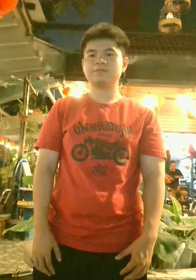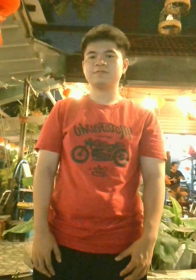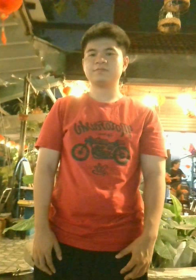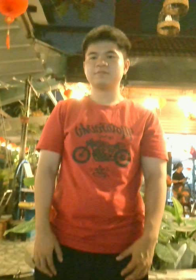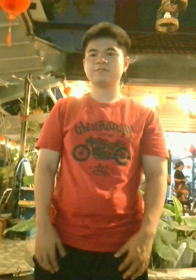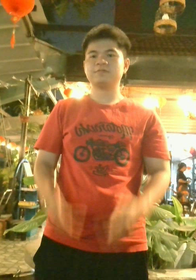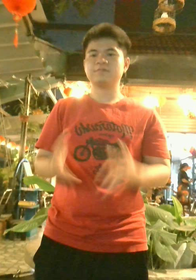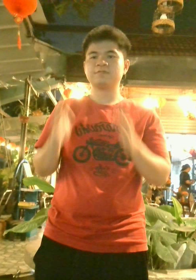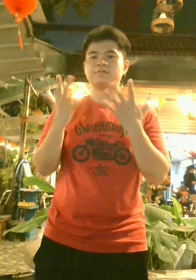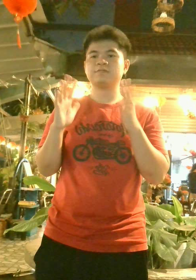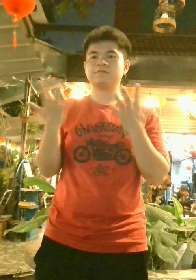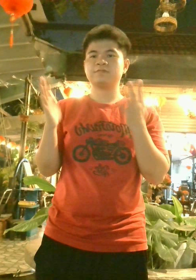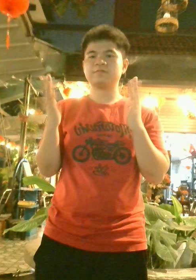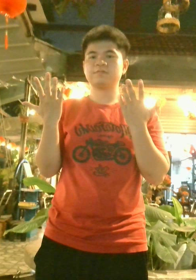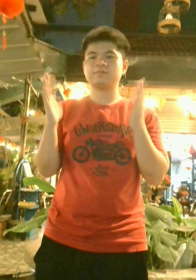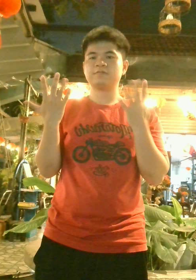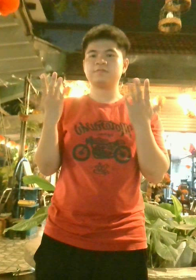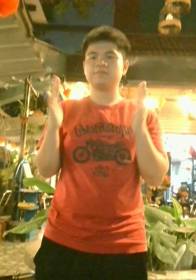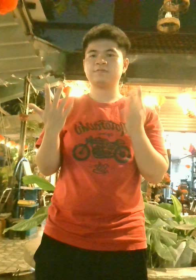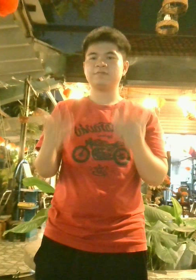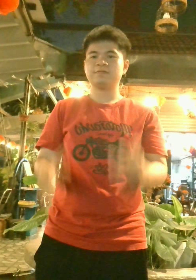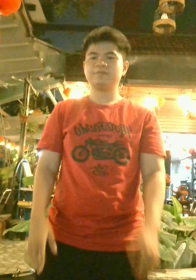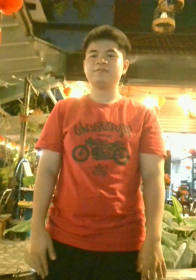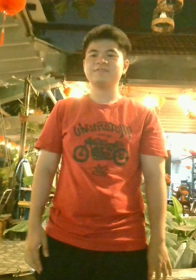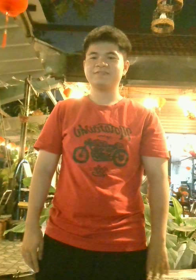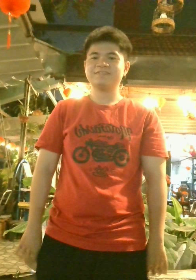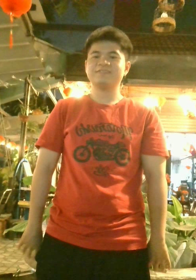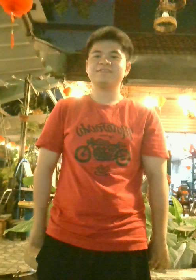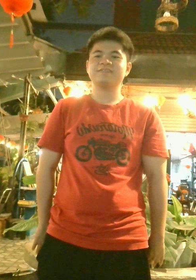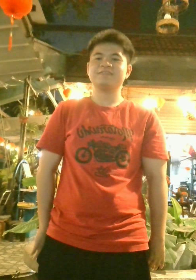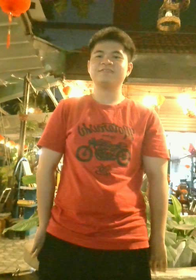vui mừng